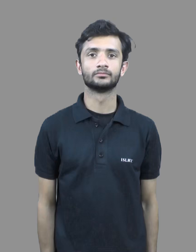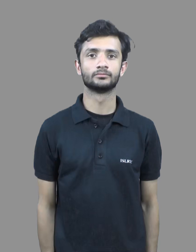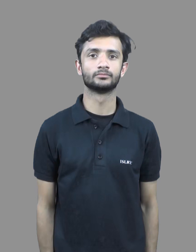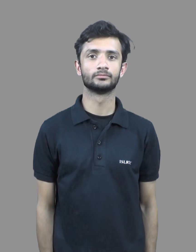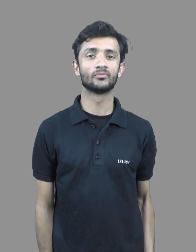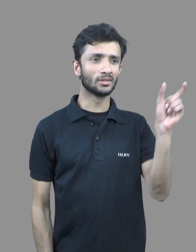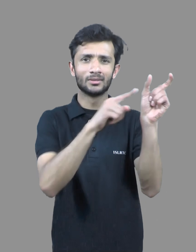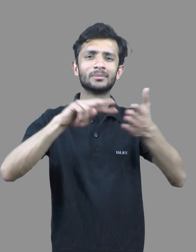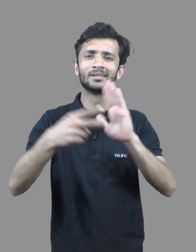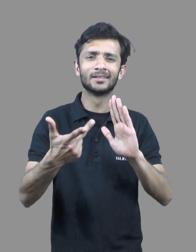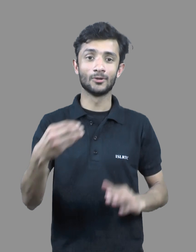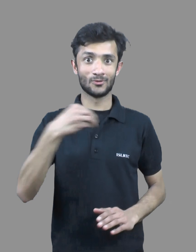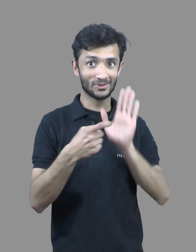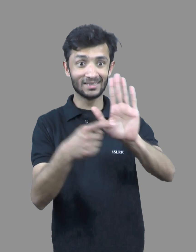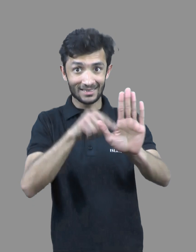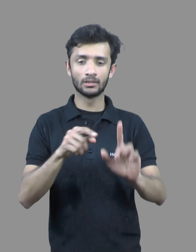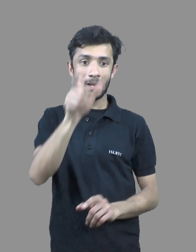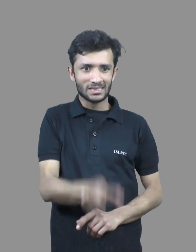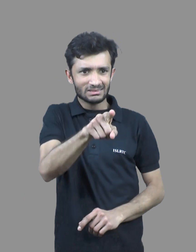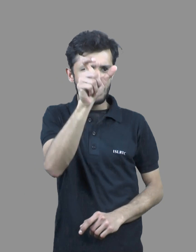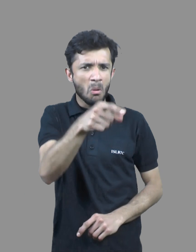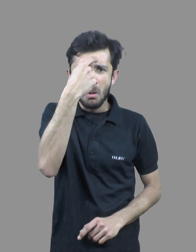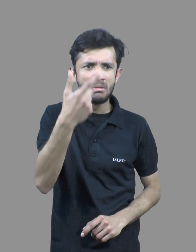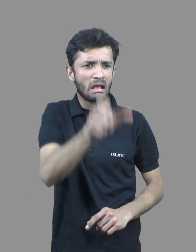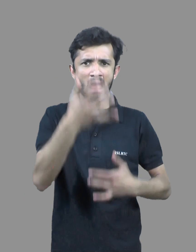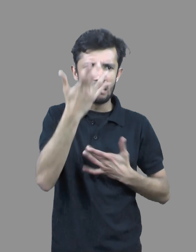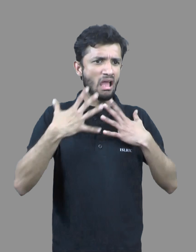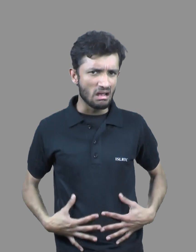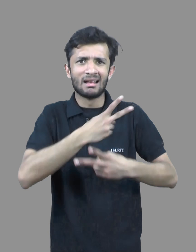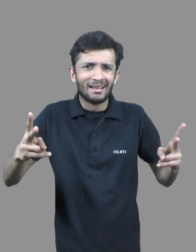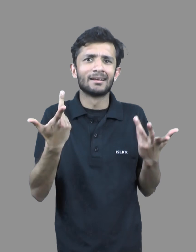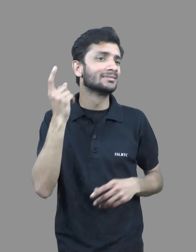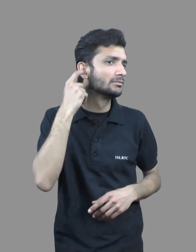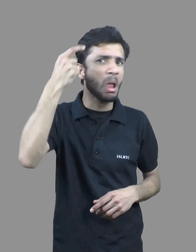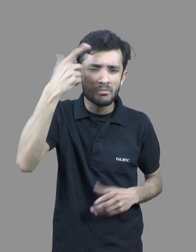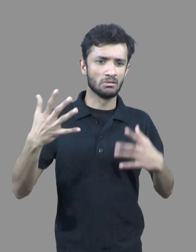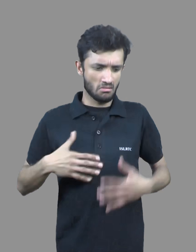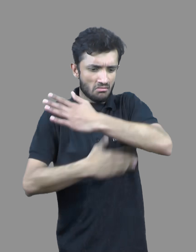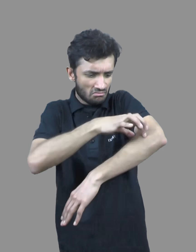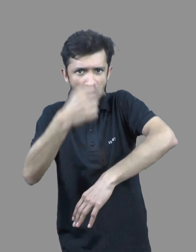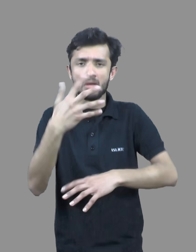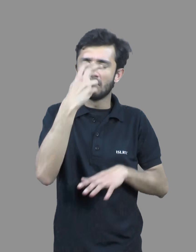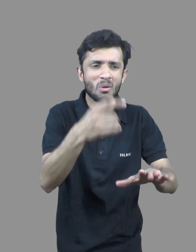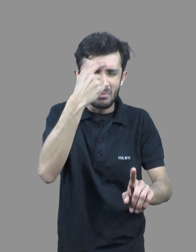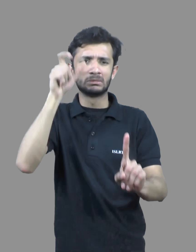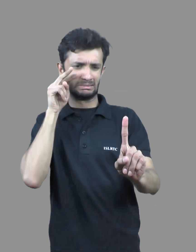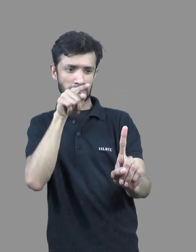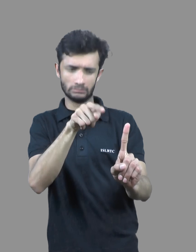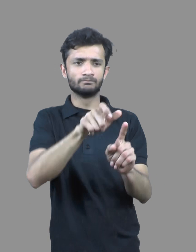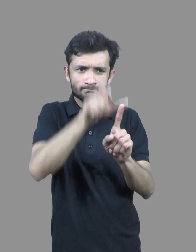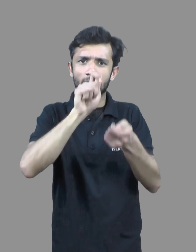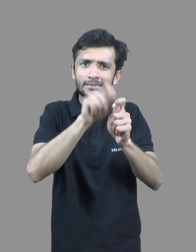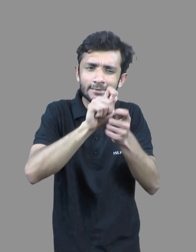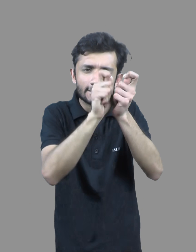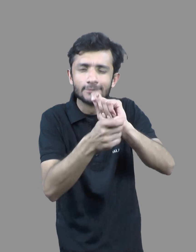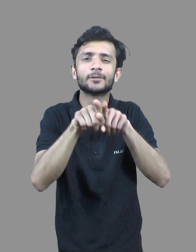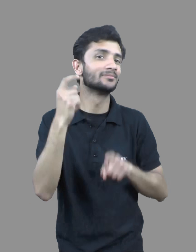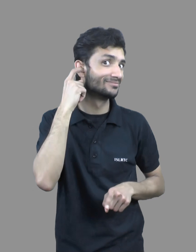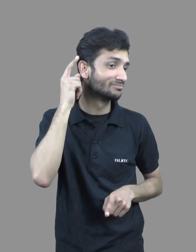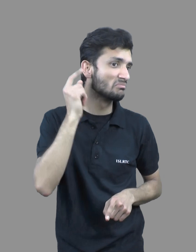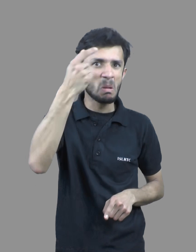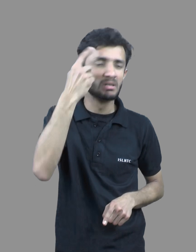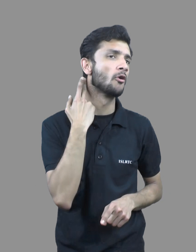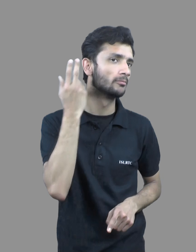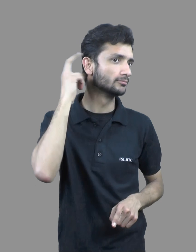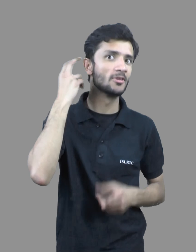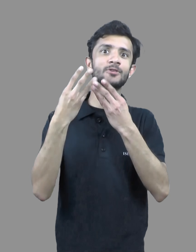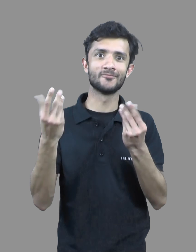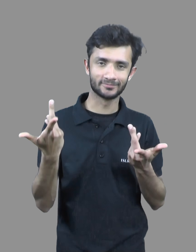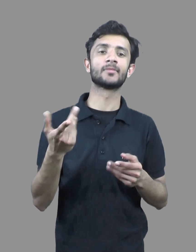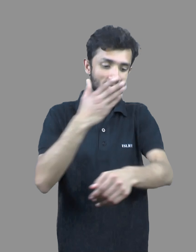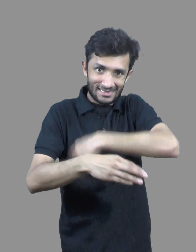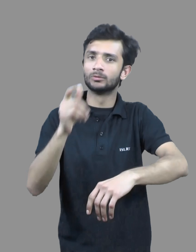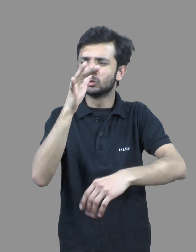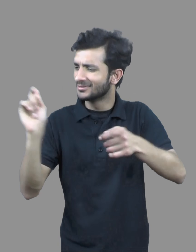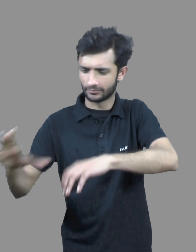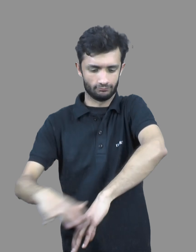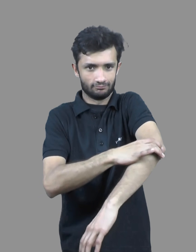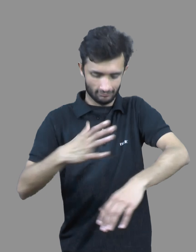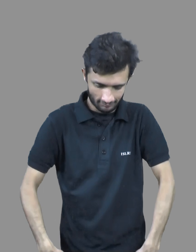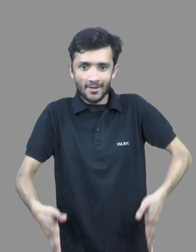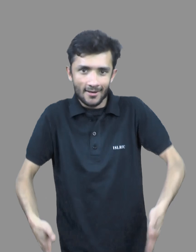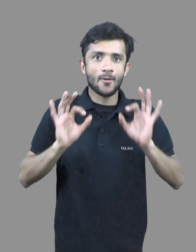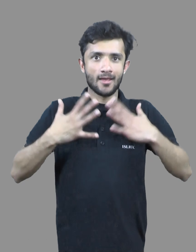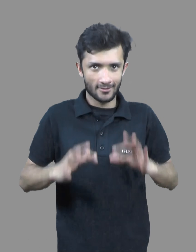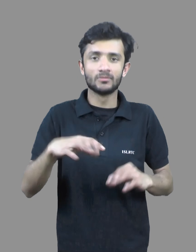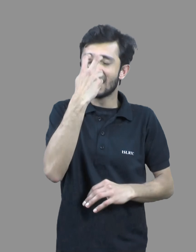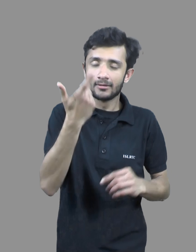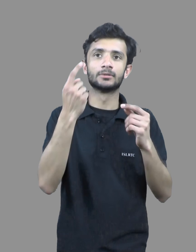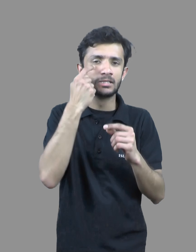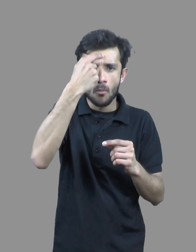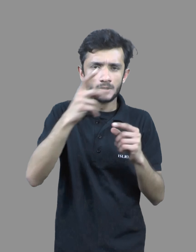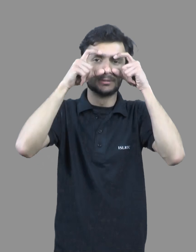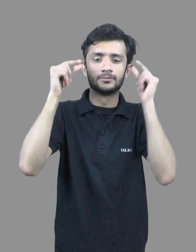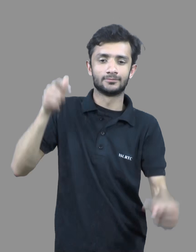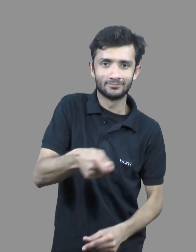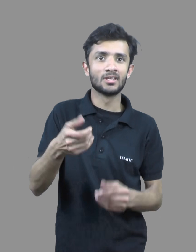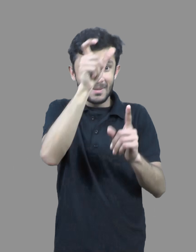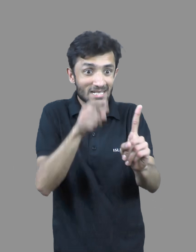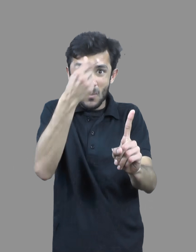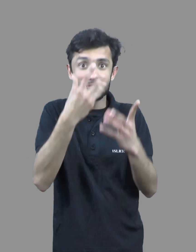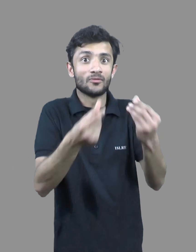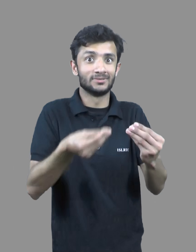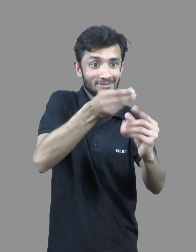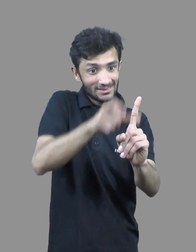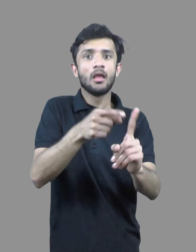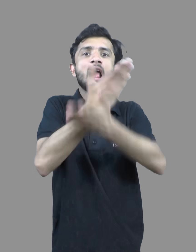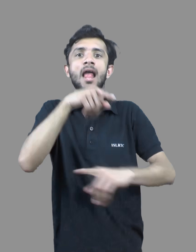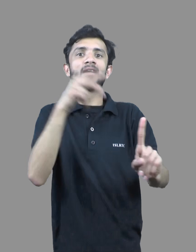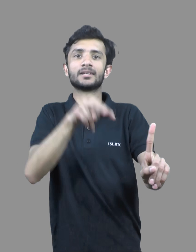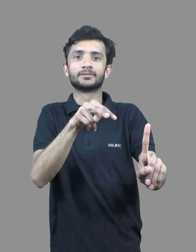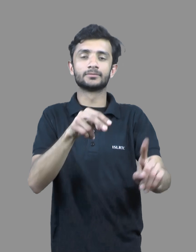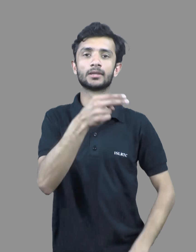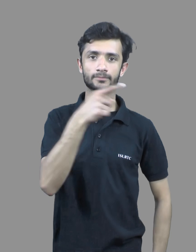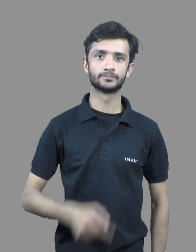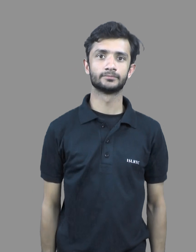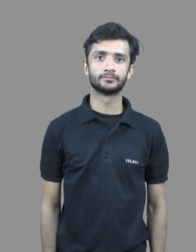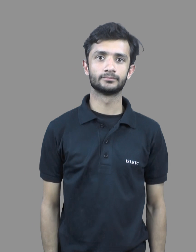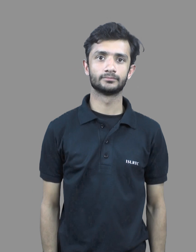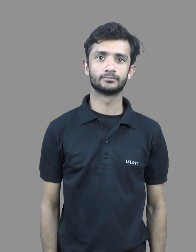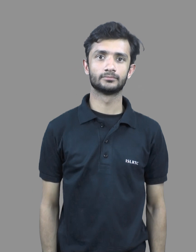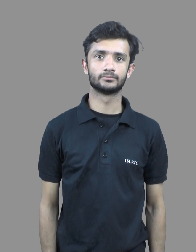Medical Model of Disability